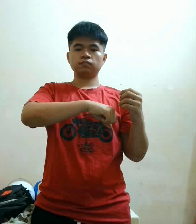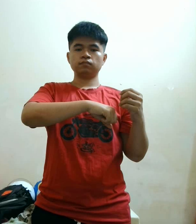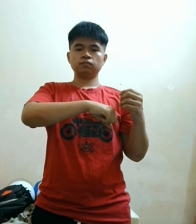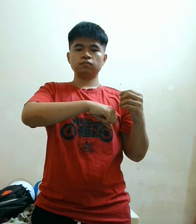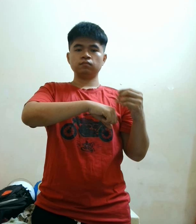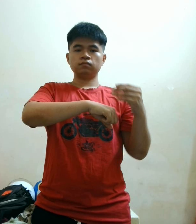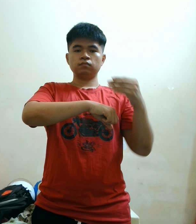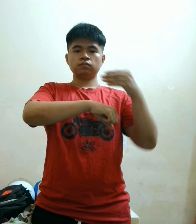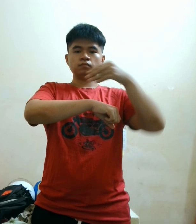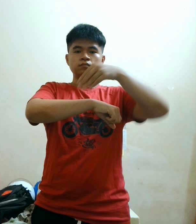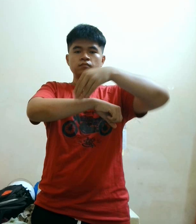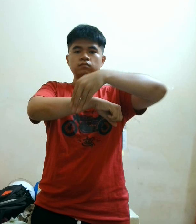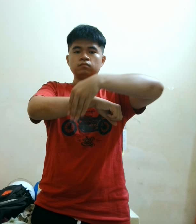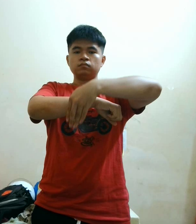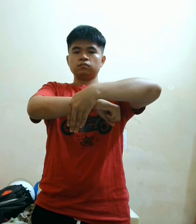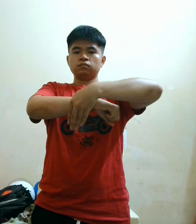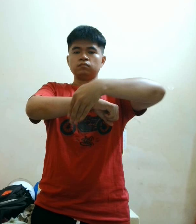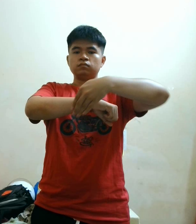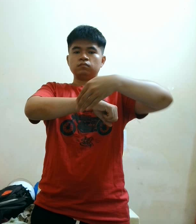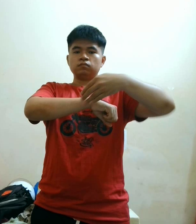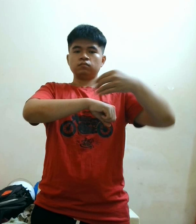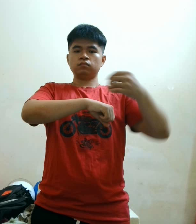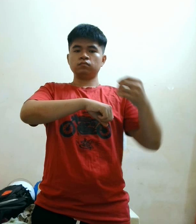buoi chieu